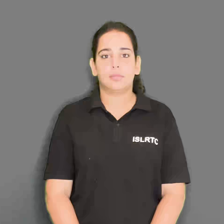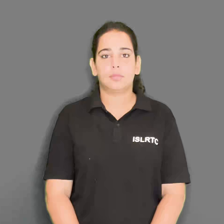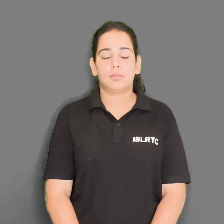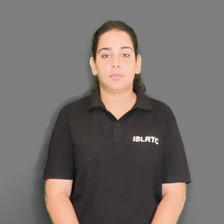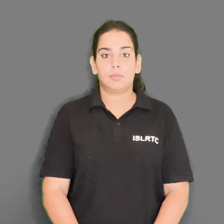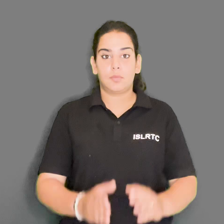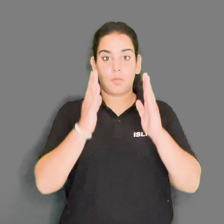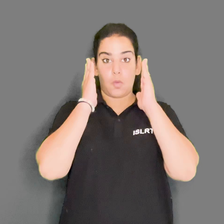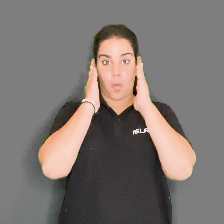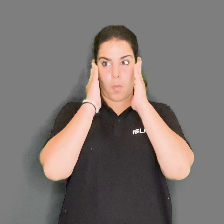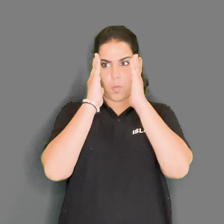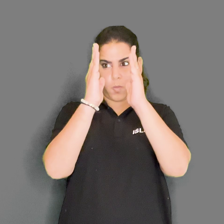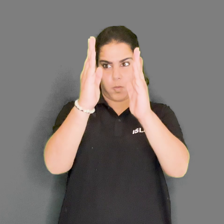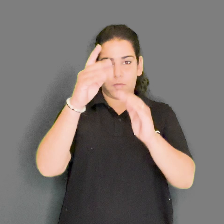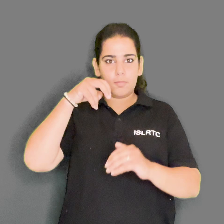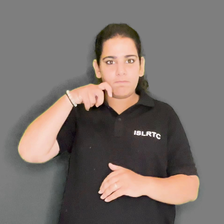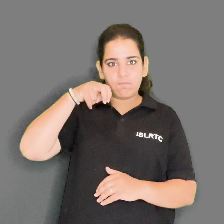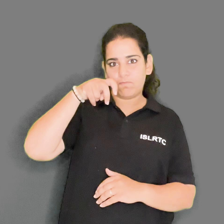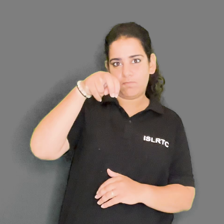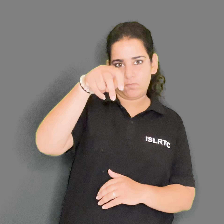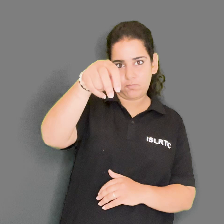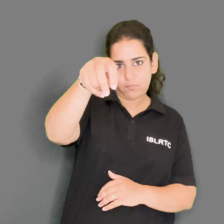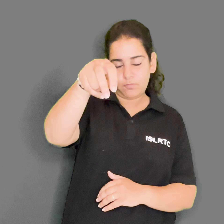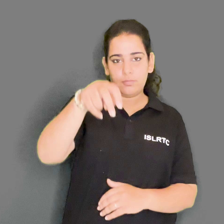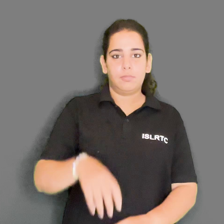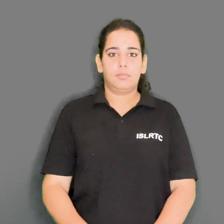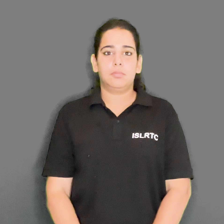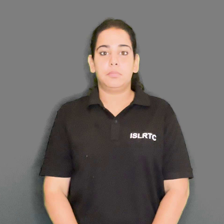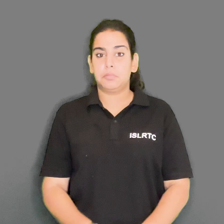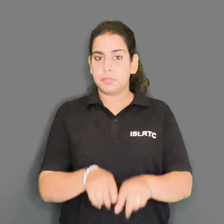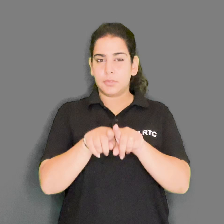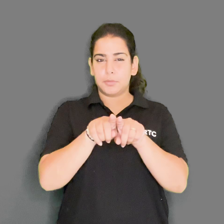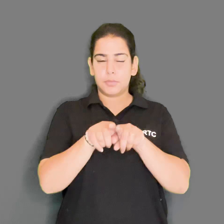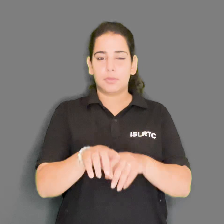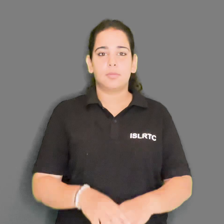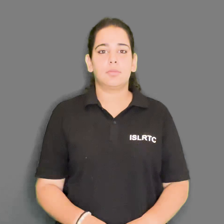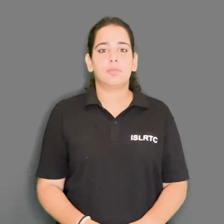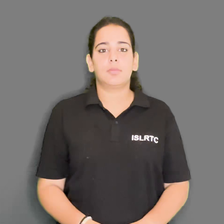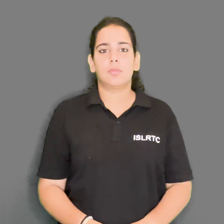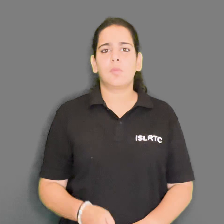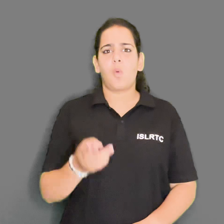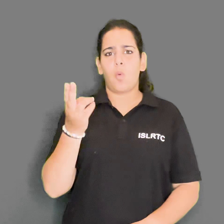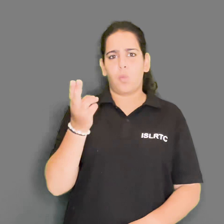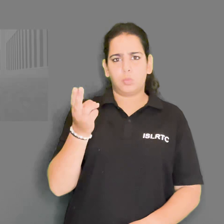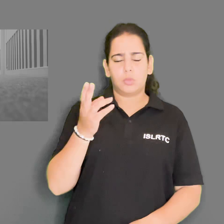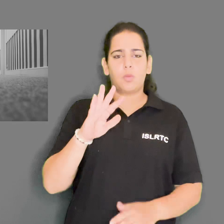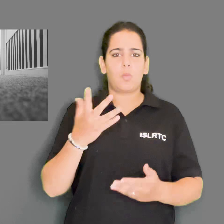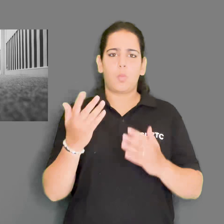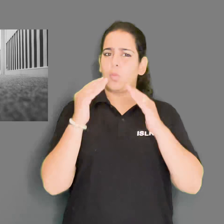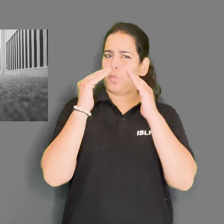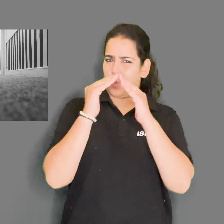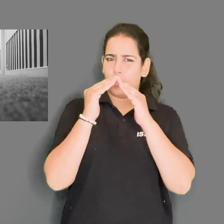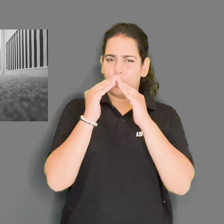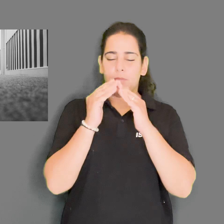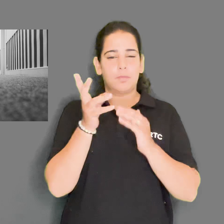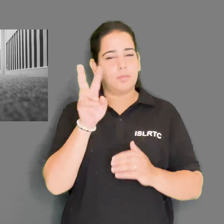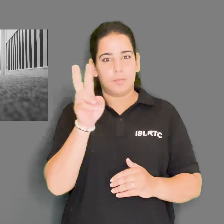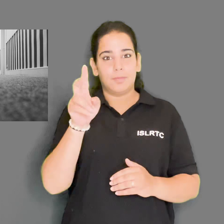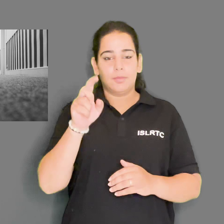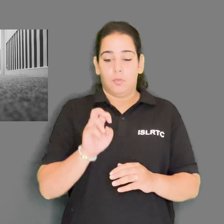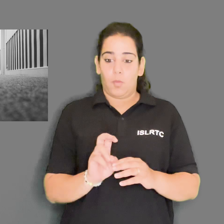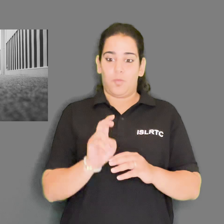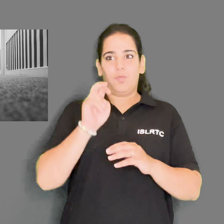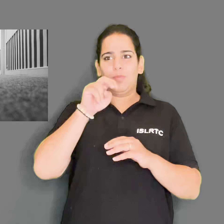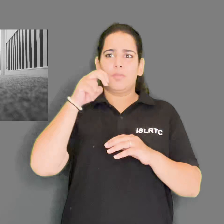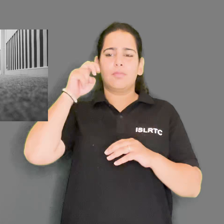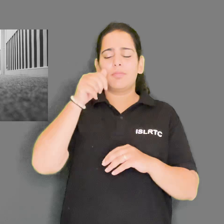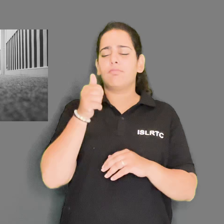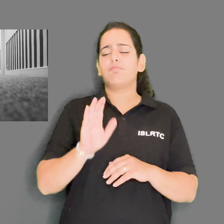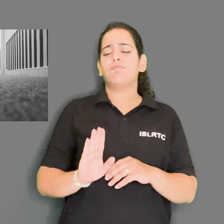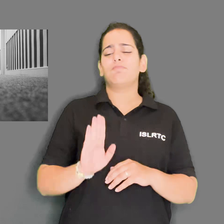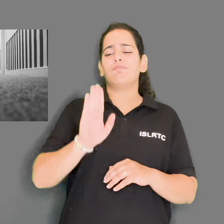Corridor A long passage in a building From which doors lead into rooms